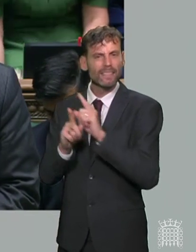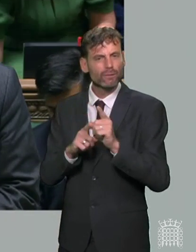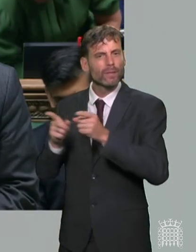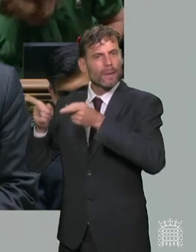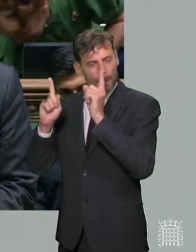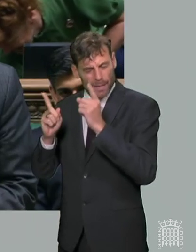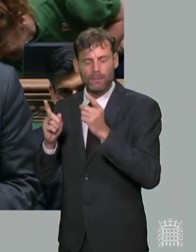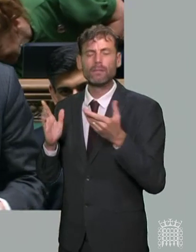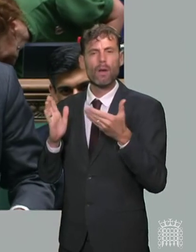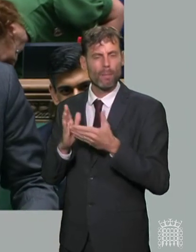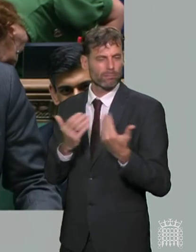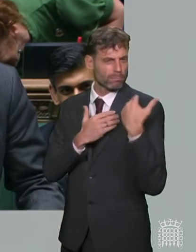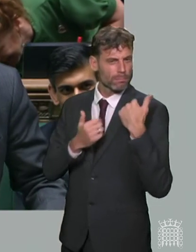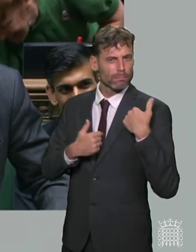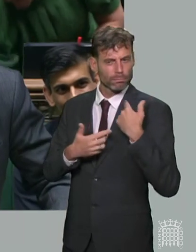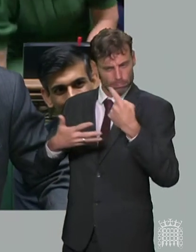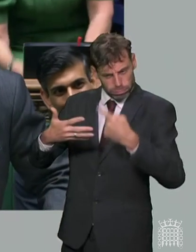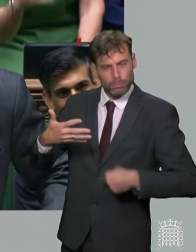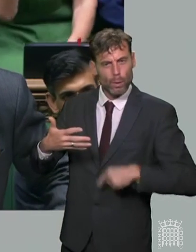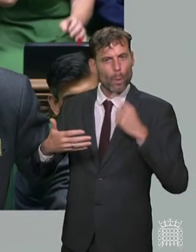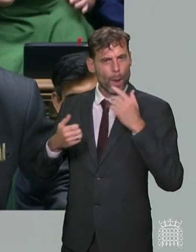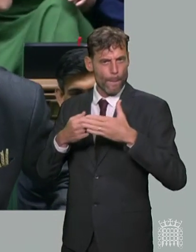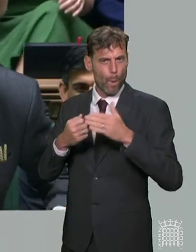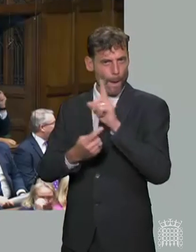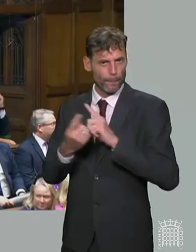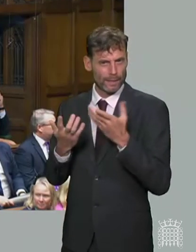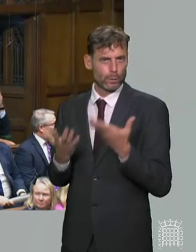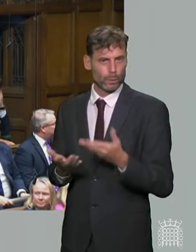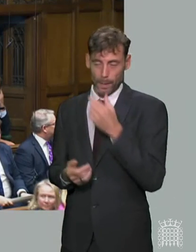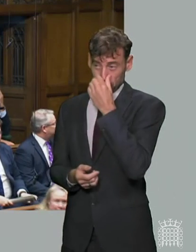In addition to my duties in this House, I shall have further such meetings later today.